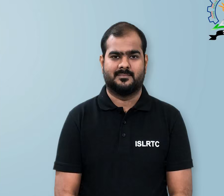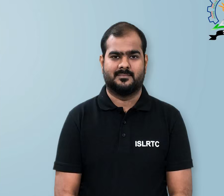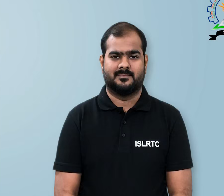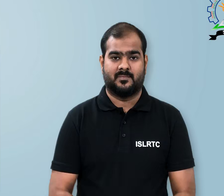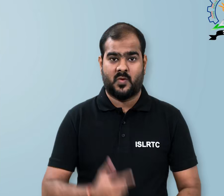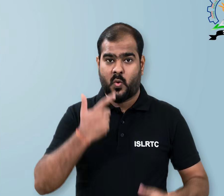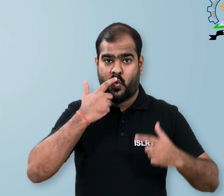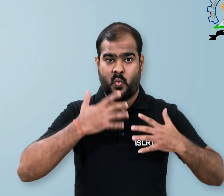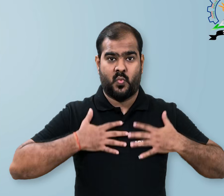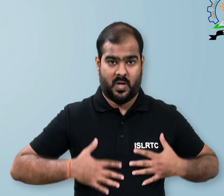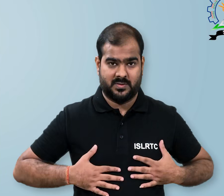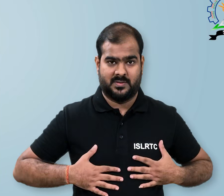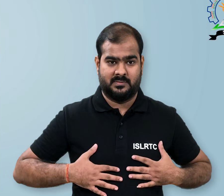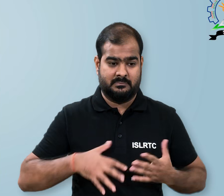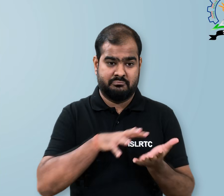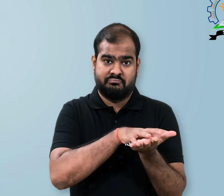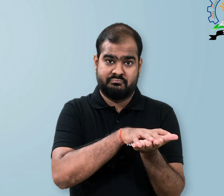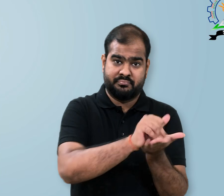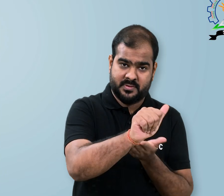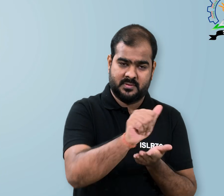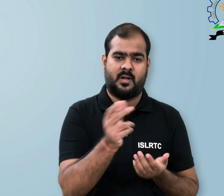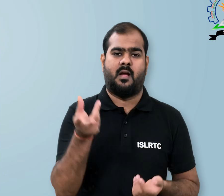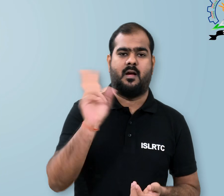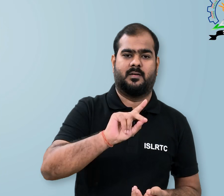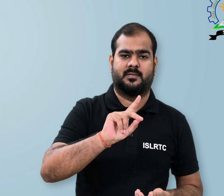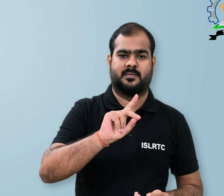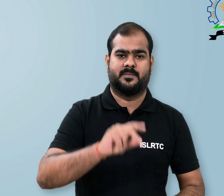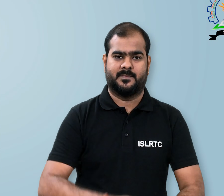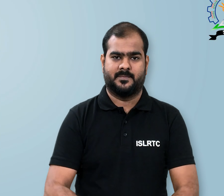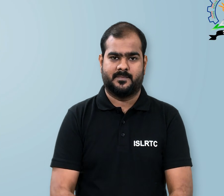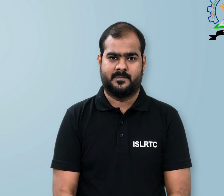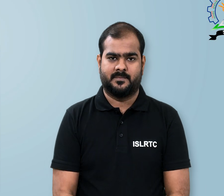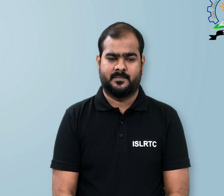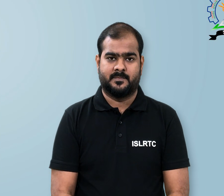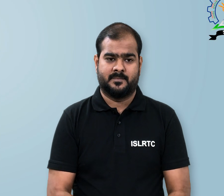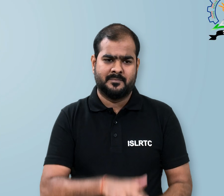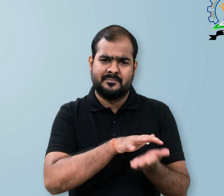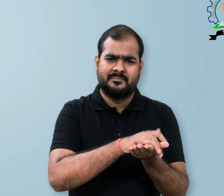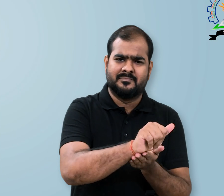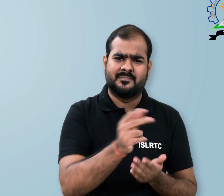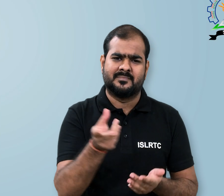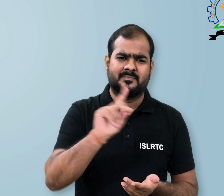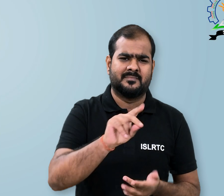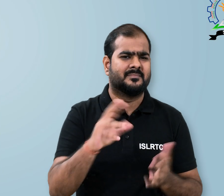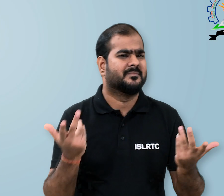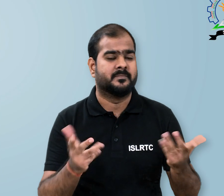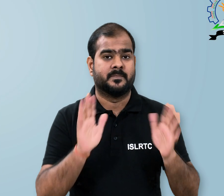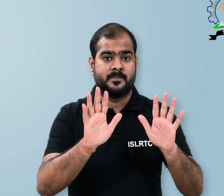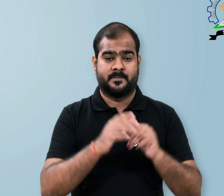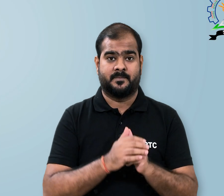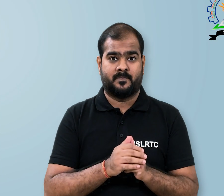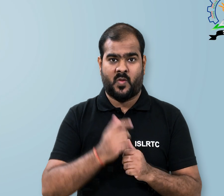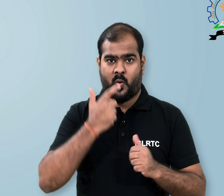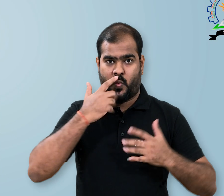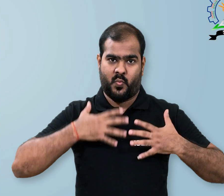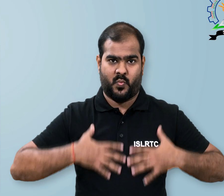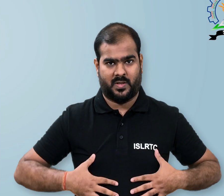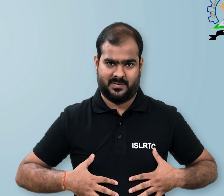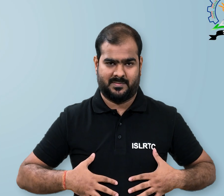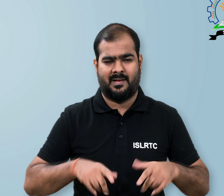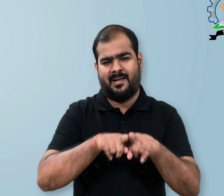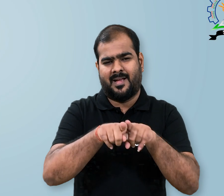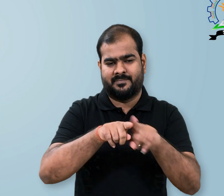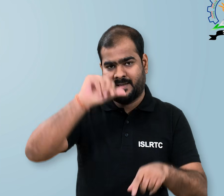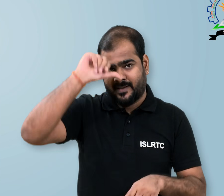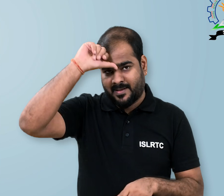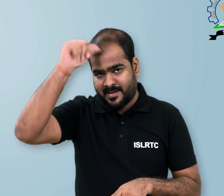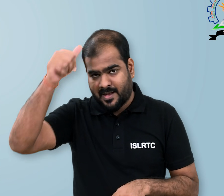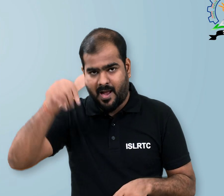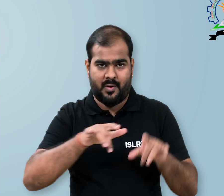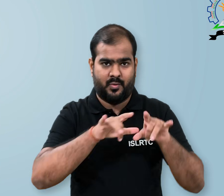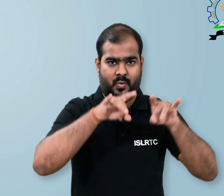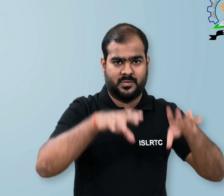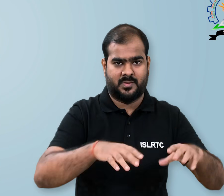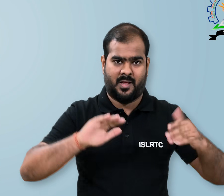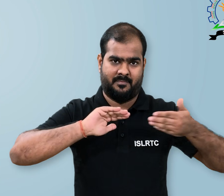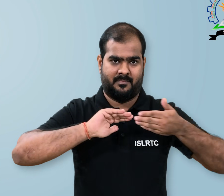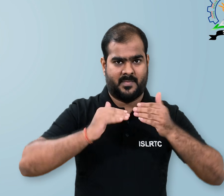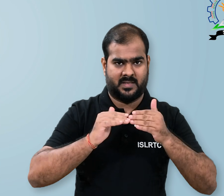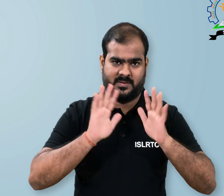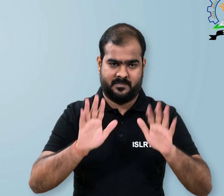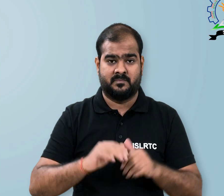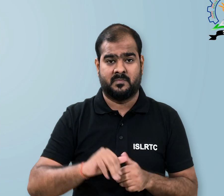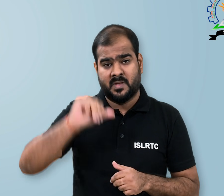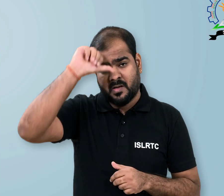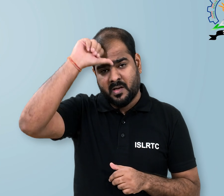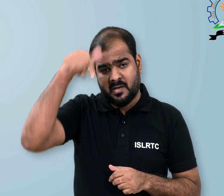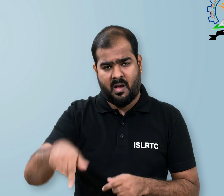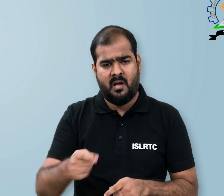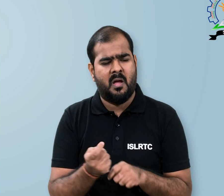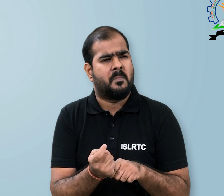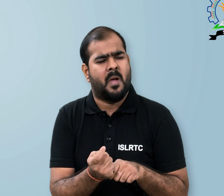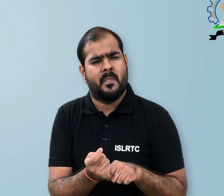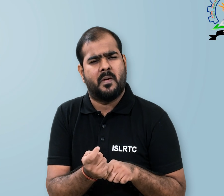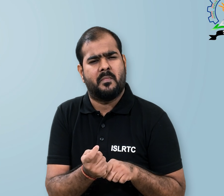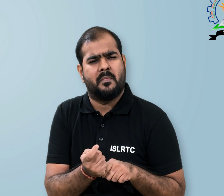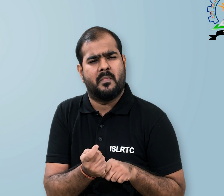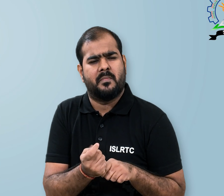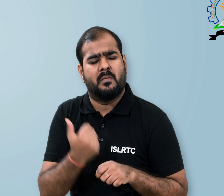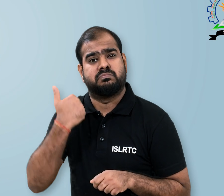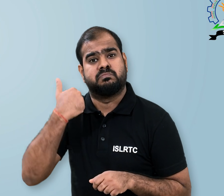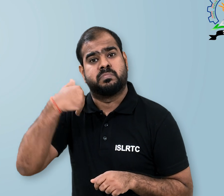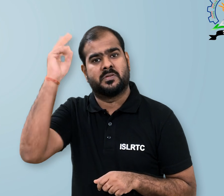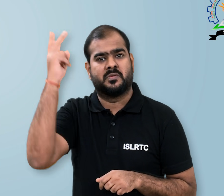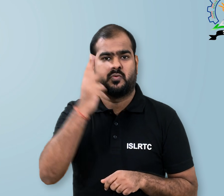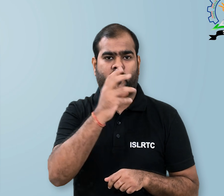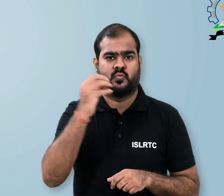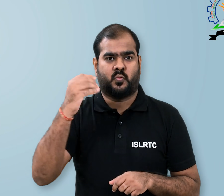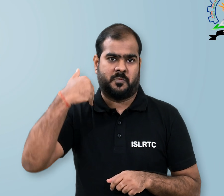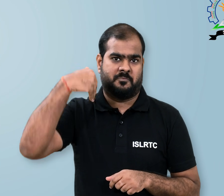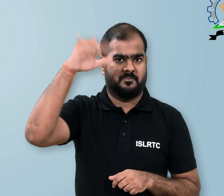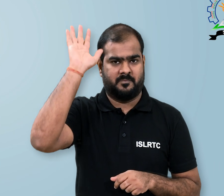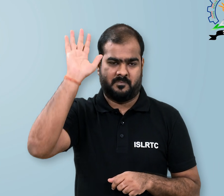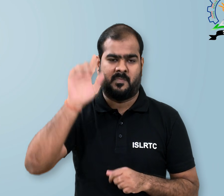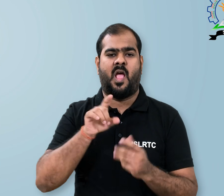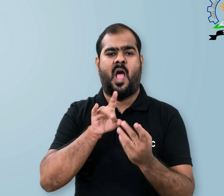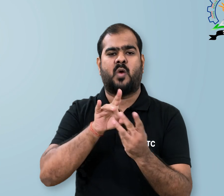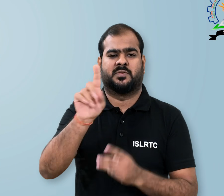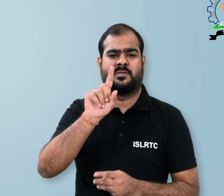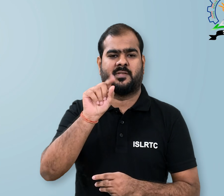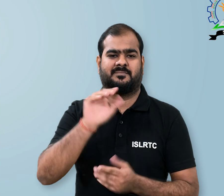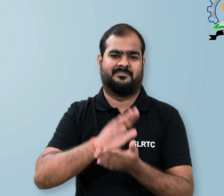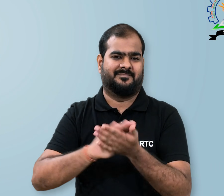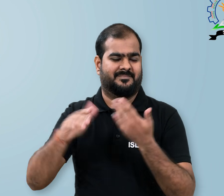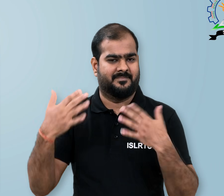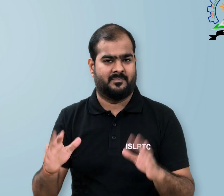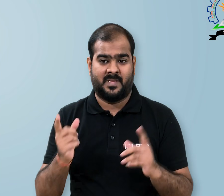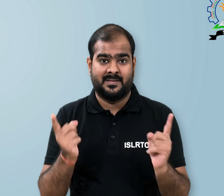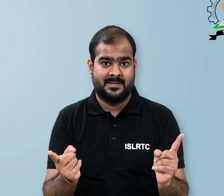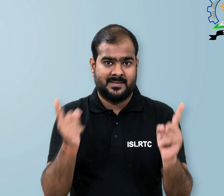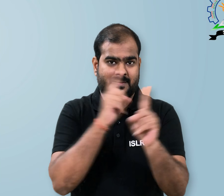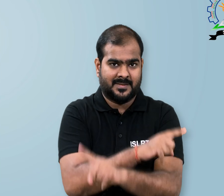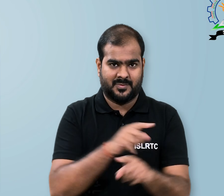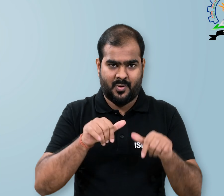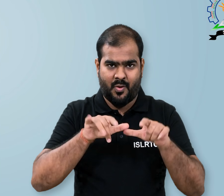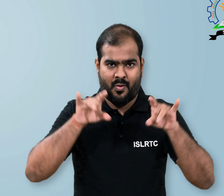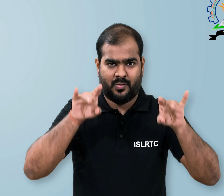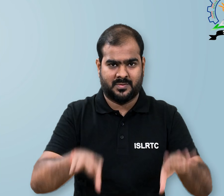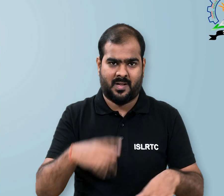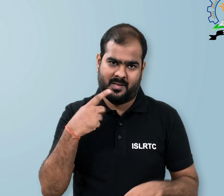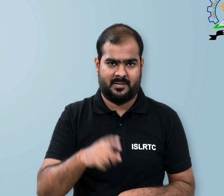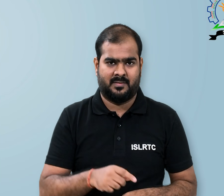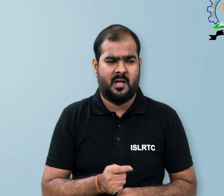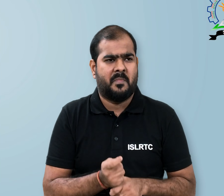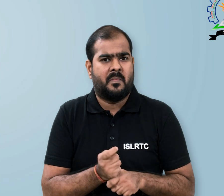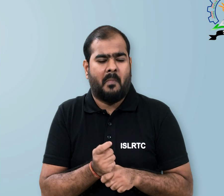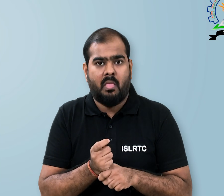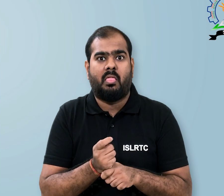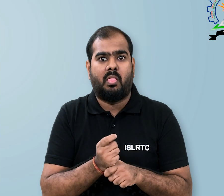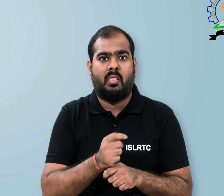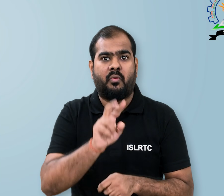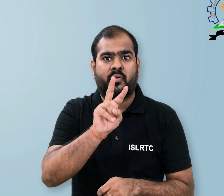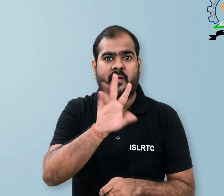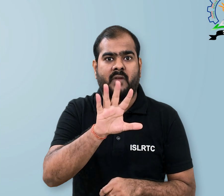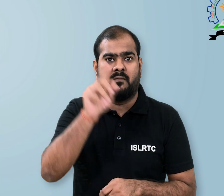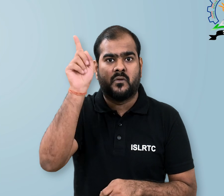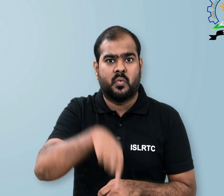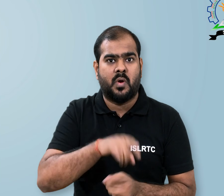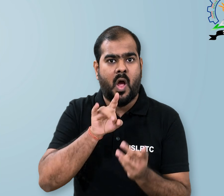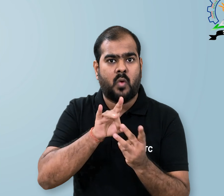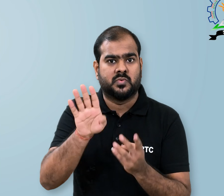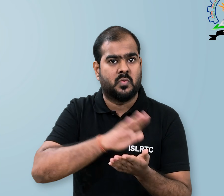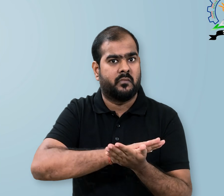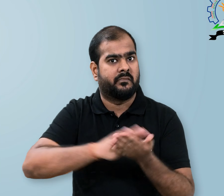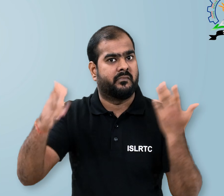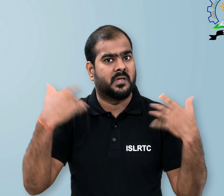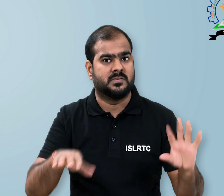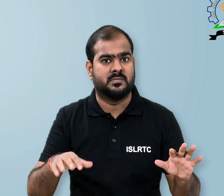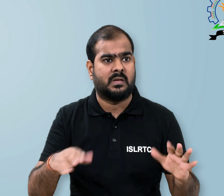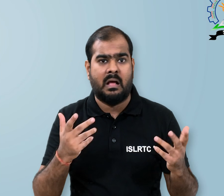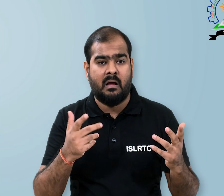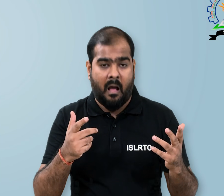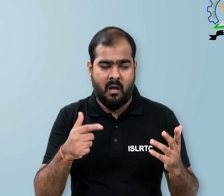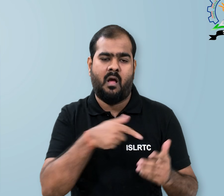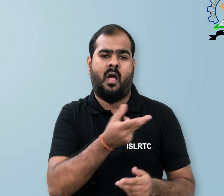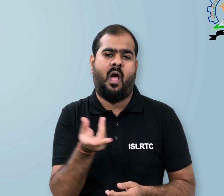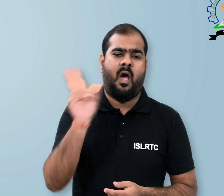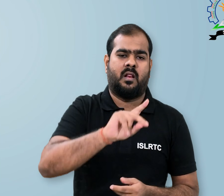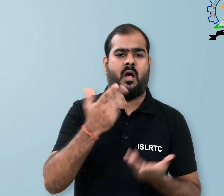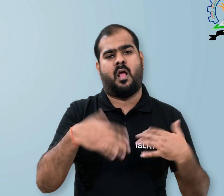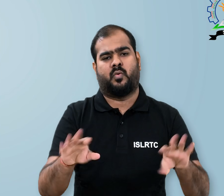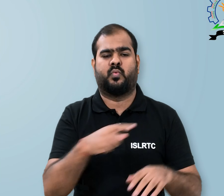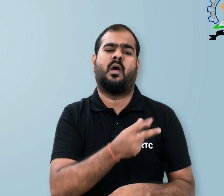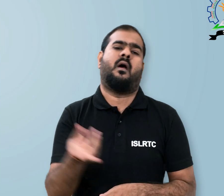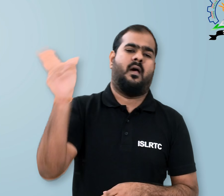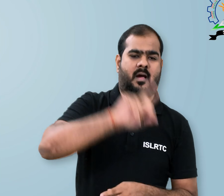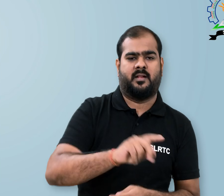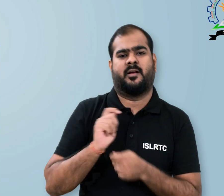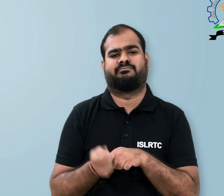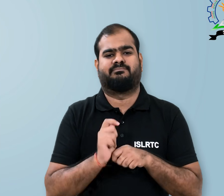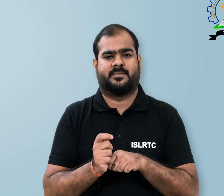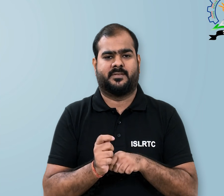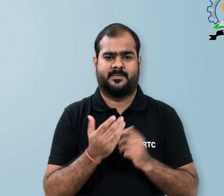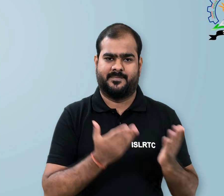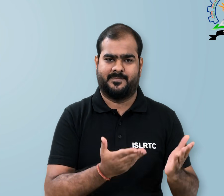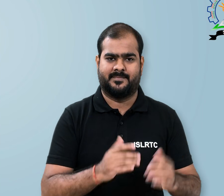Followon When the team battling second is forced to bat again immediately due to a large first innings deficit